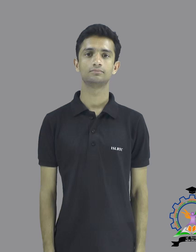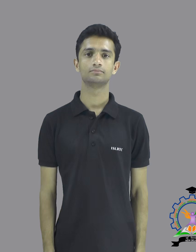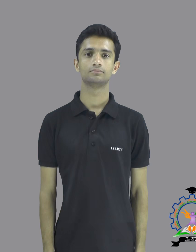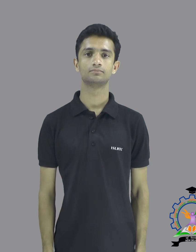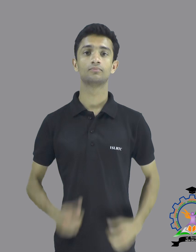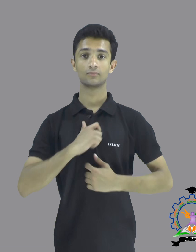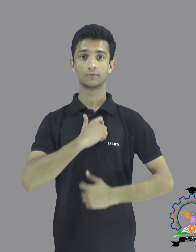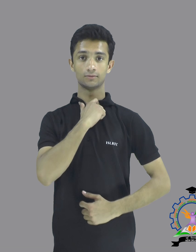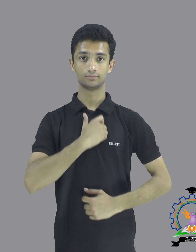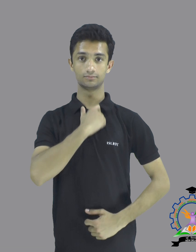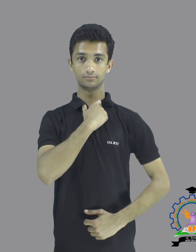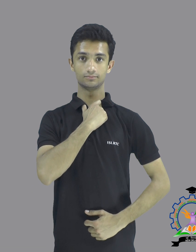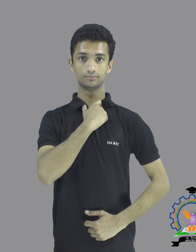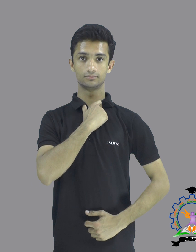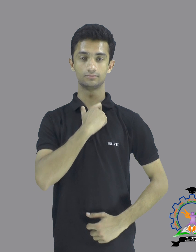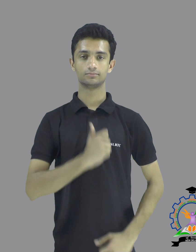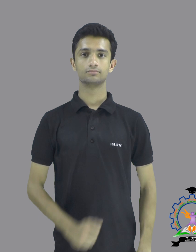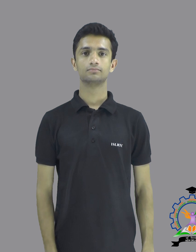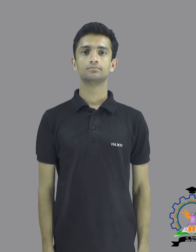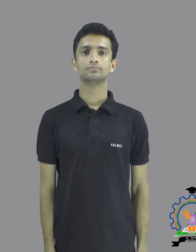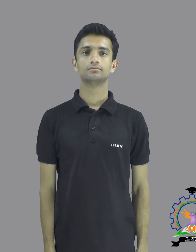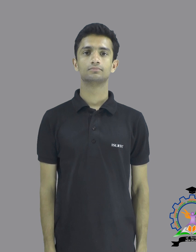Tie